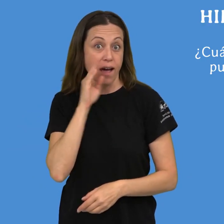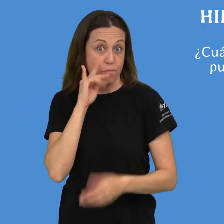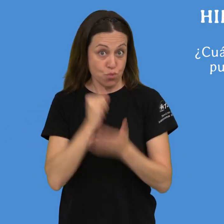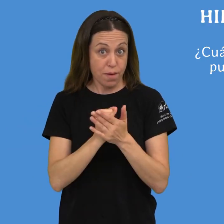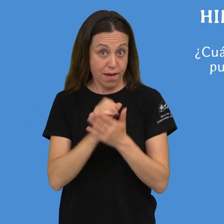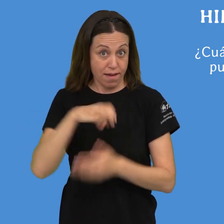probar